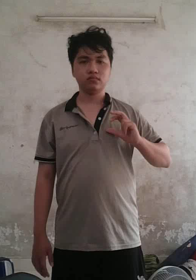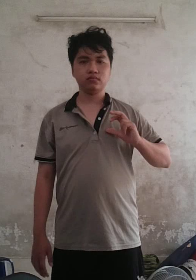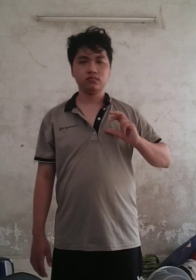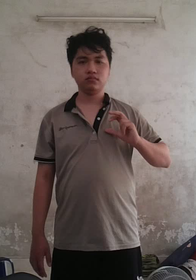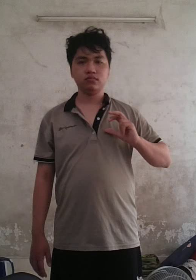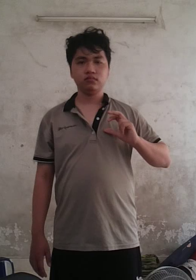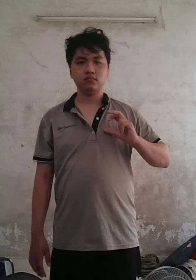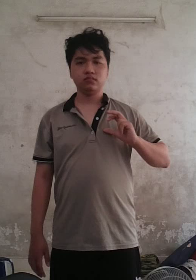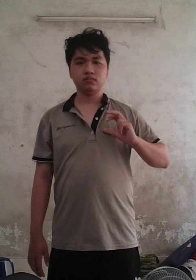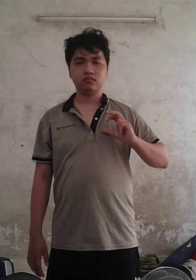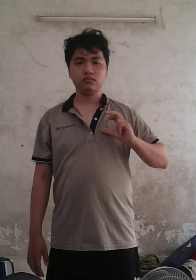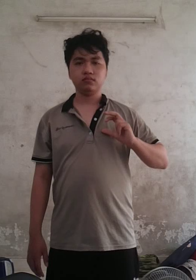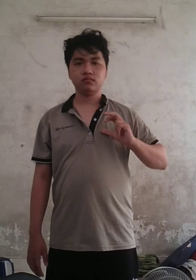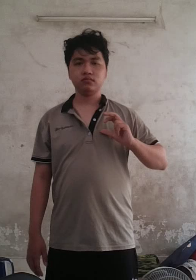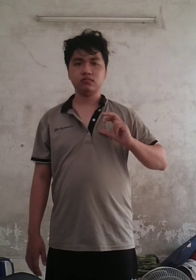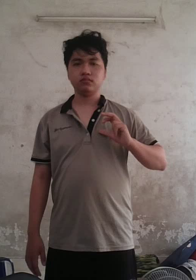giau co